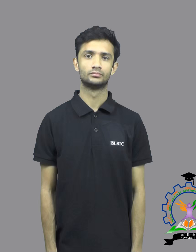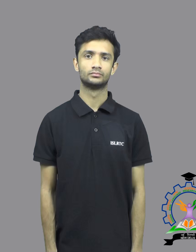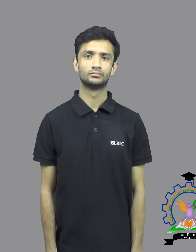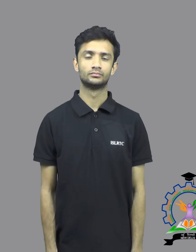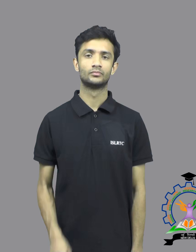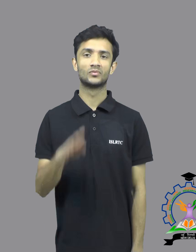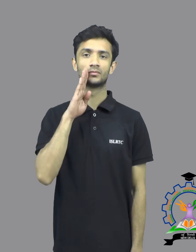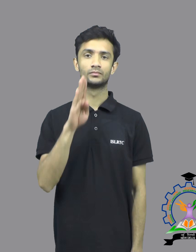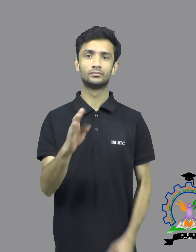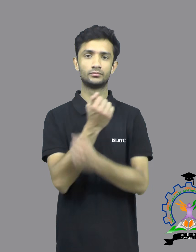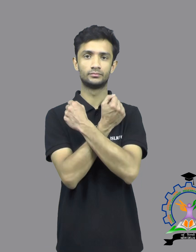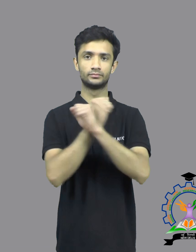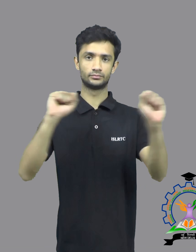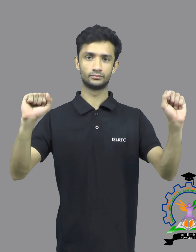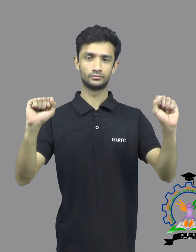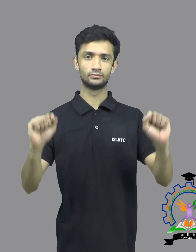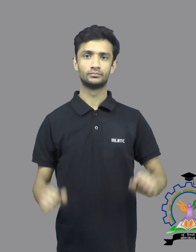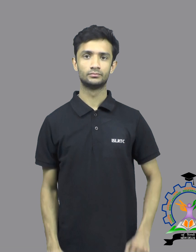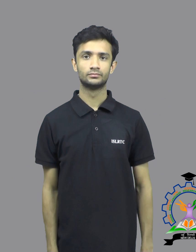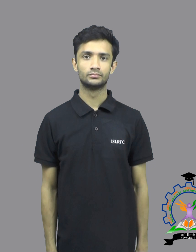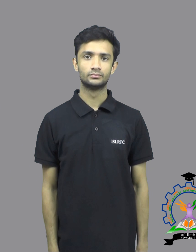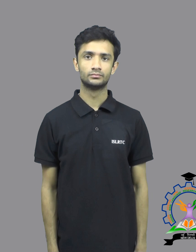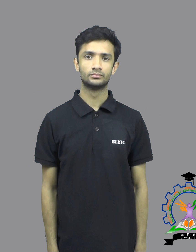Bosnia-Herzegovina